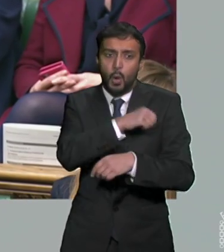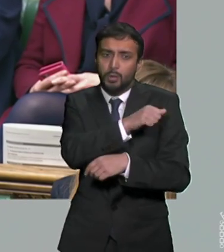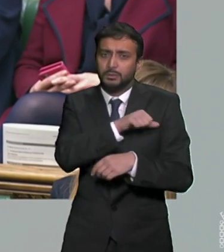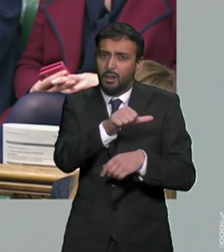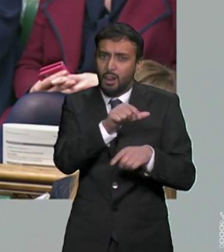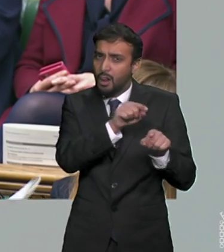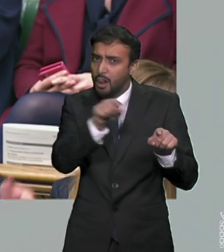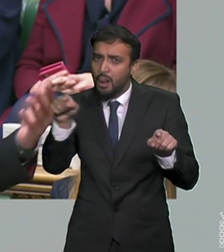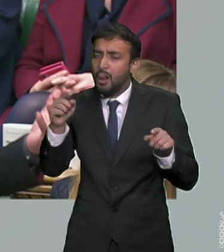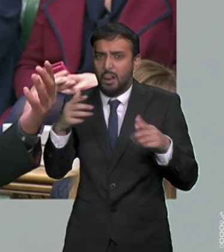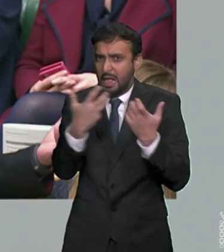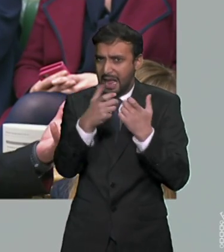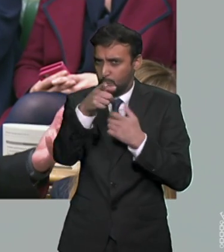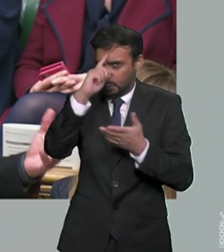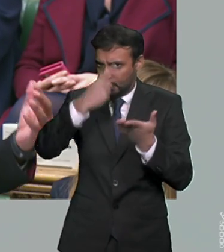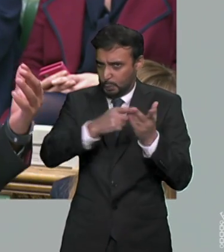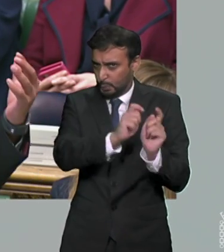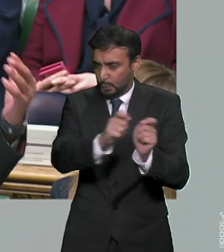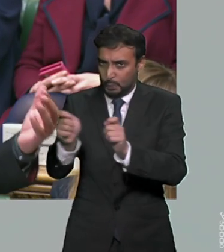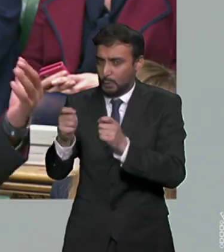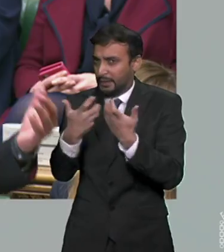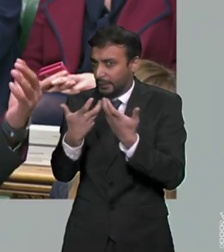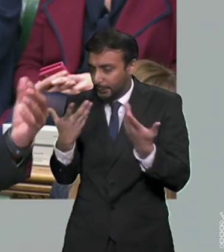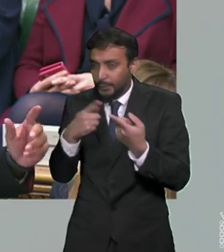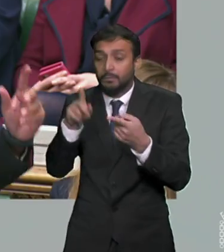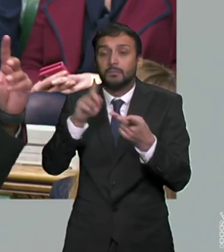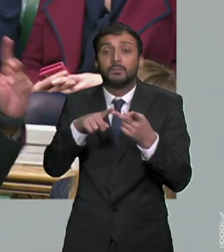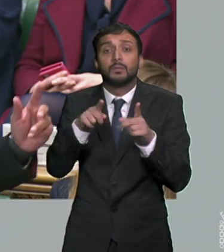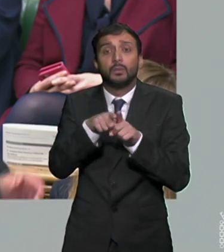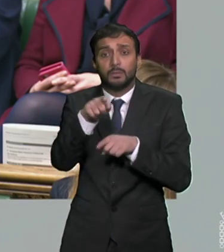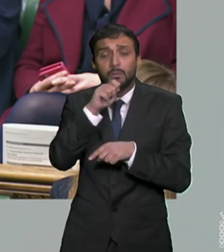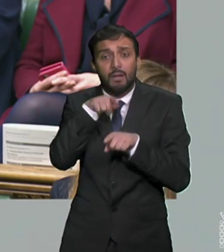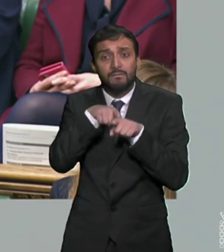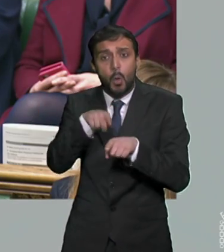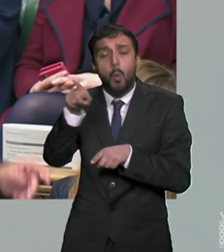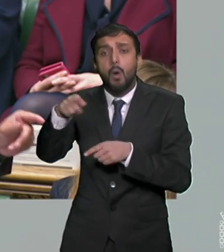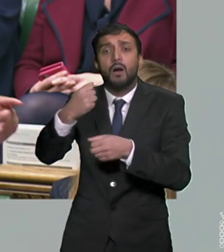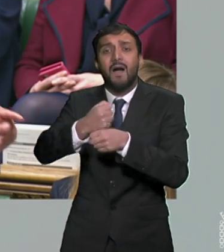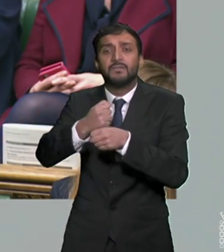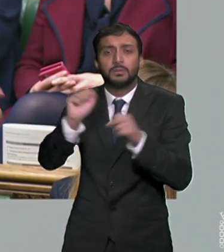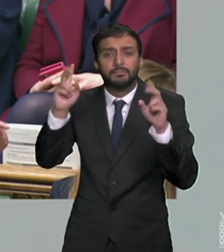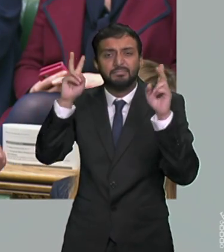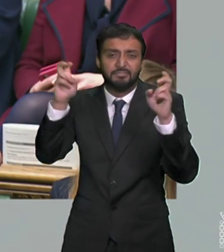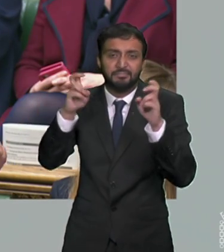Will it be done in line with the Prime Minister’s personal commitment to a merit-based system of government?